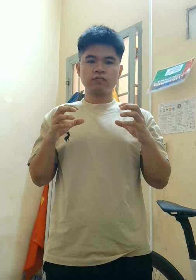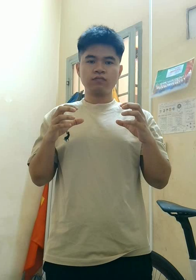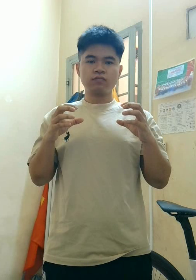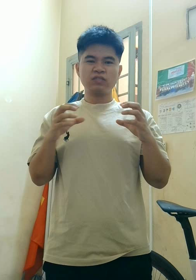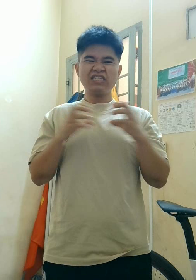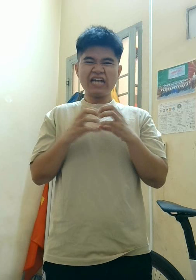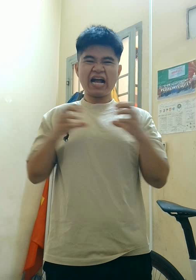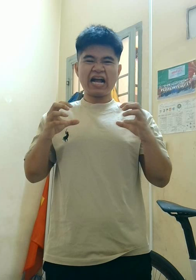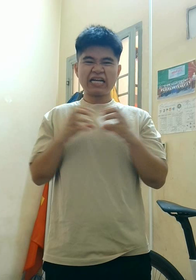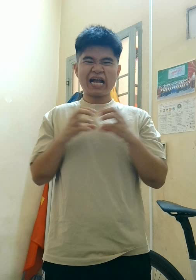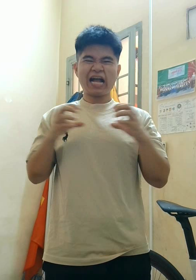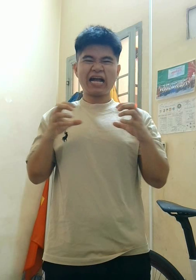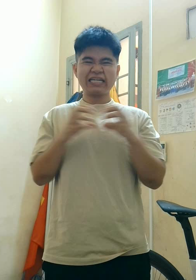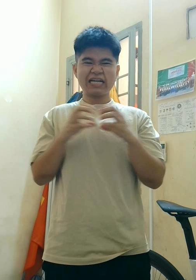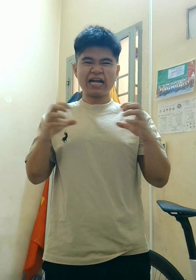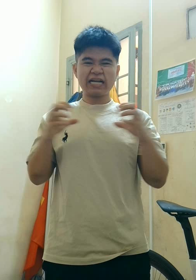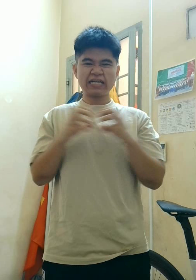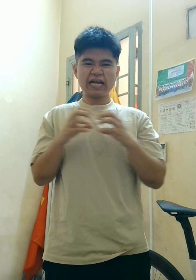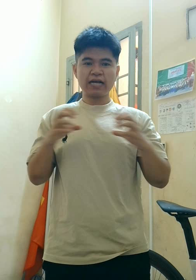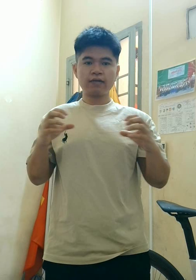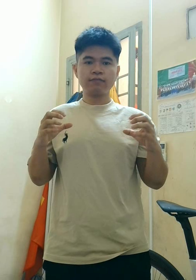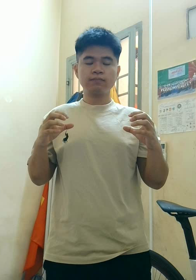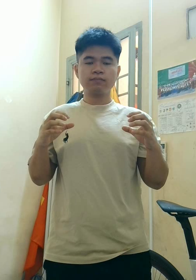cai nhau